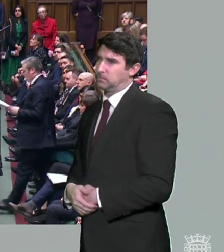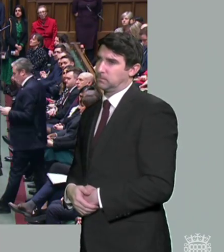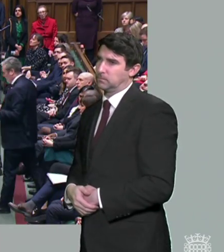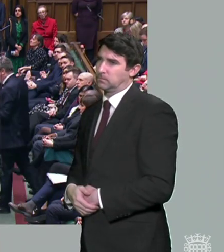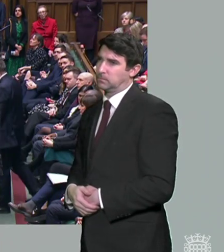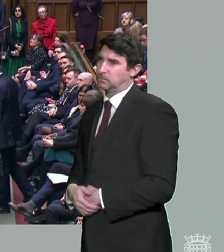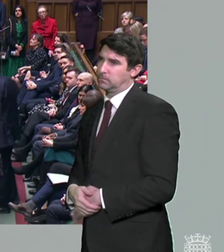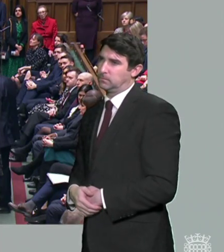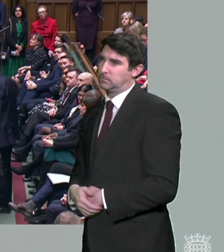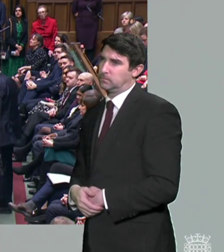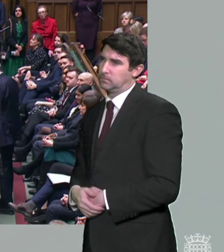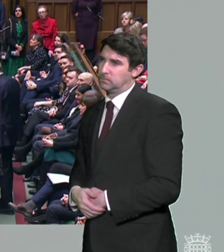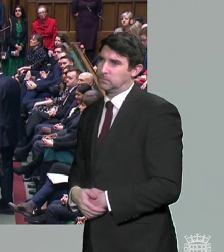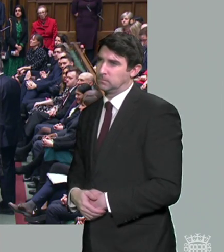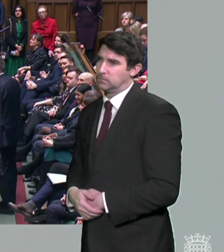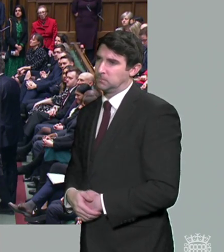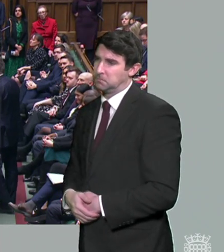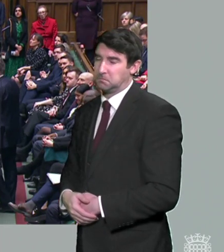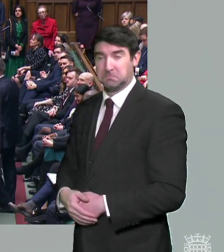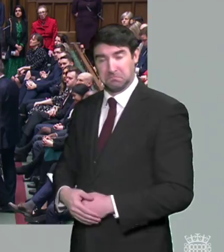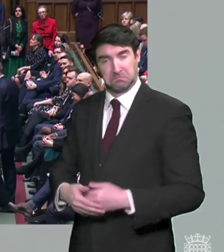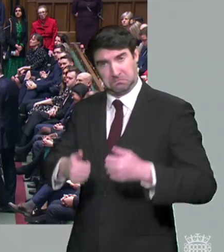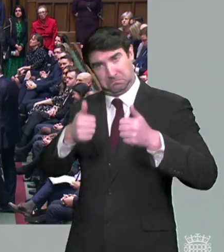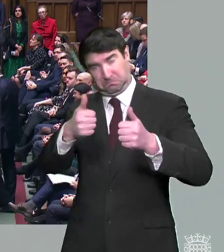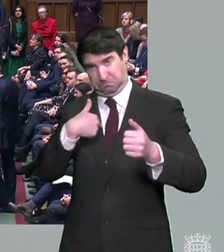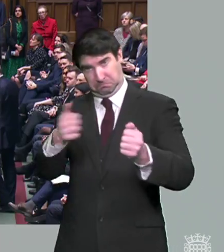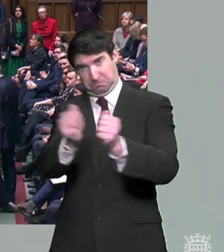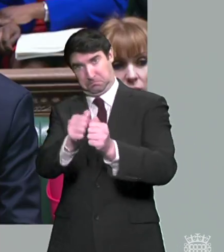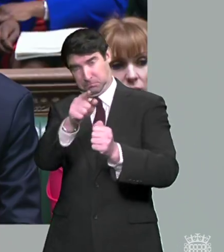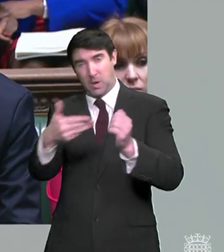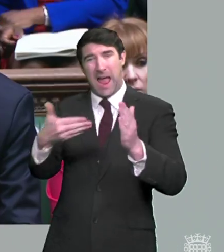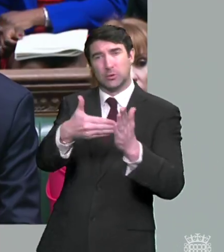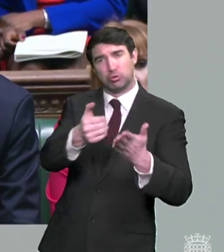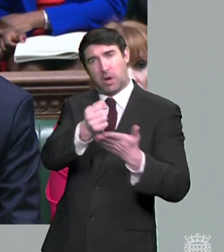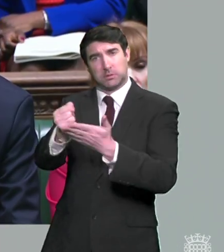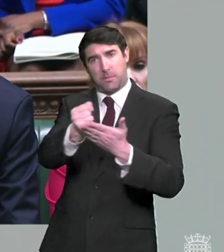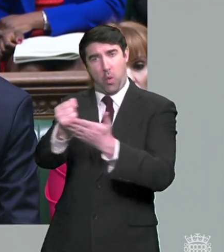I welcome the additional support that the Prime Minister has outlined today.